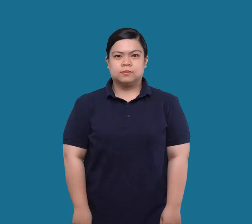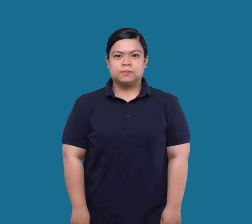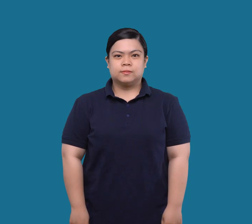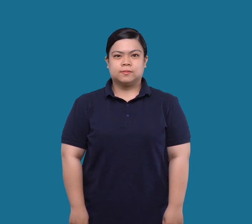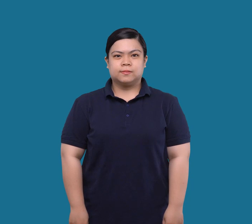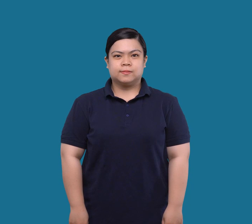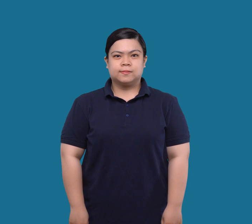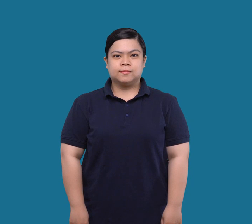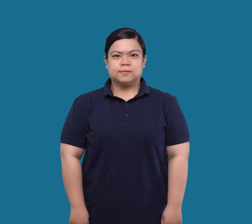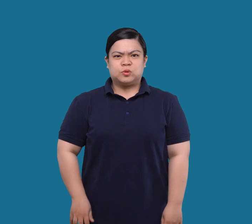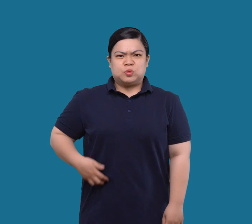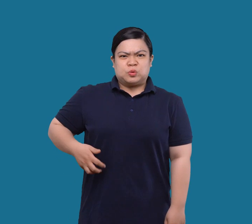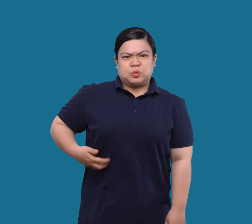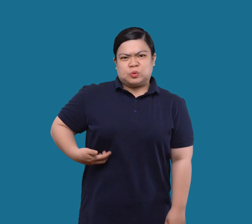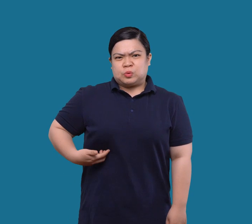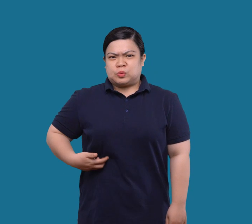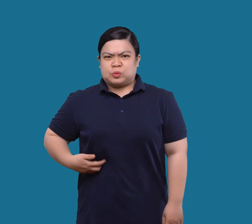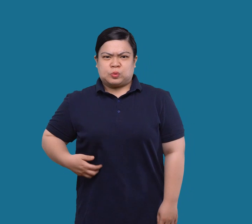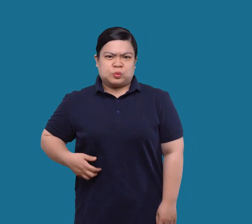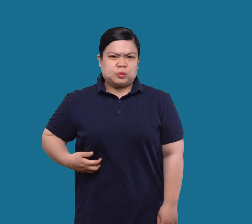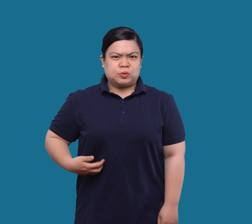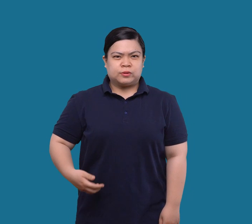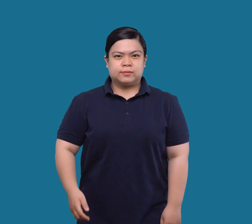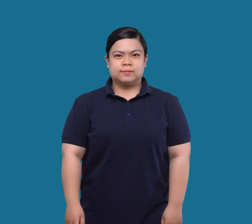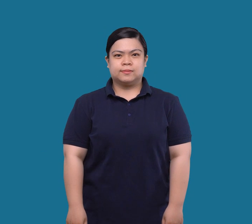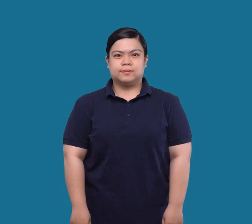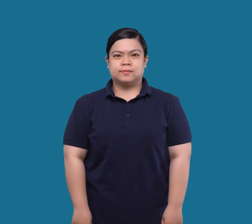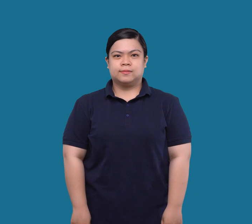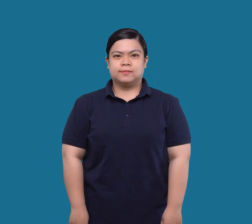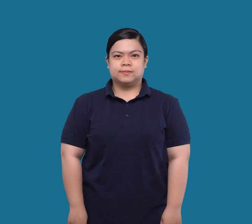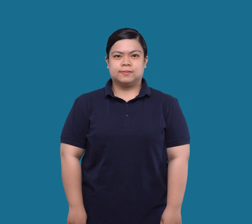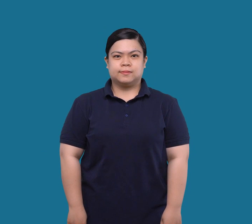nóng tính